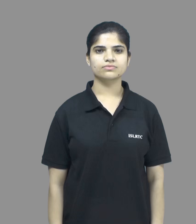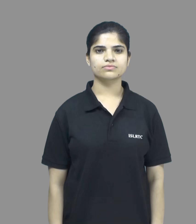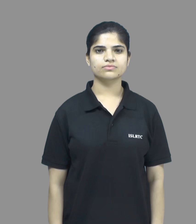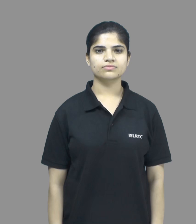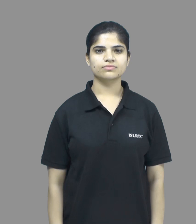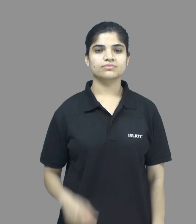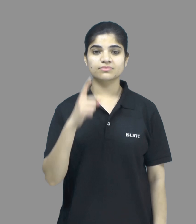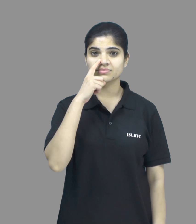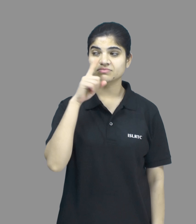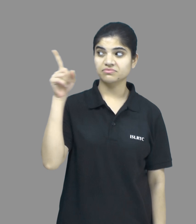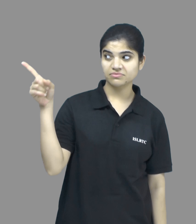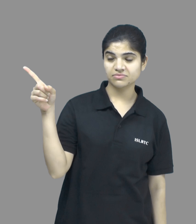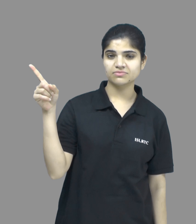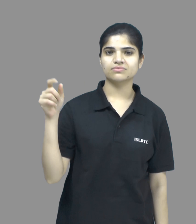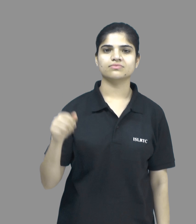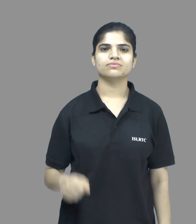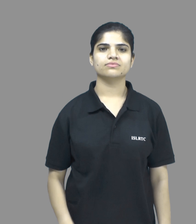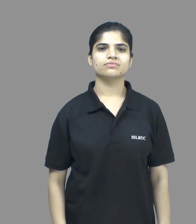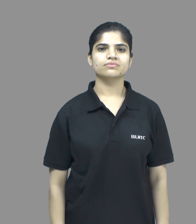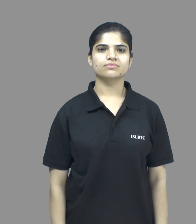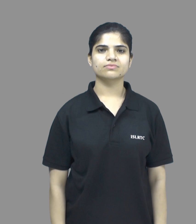She